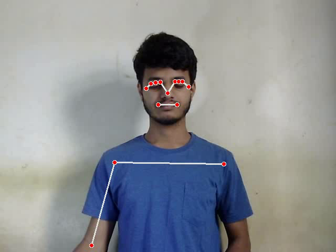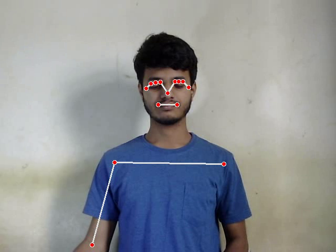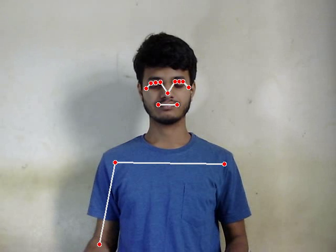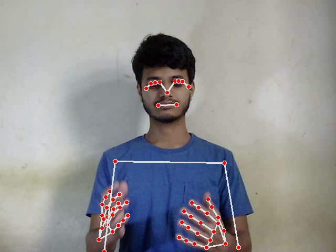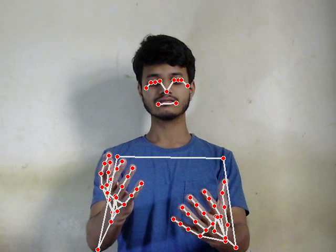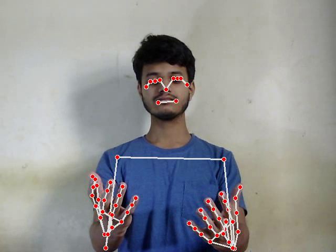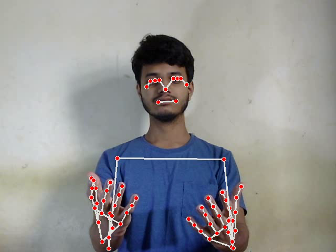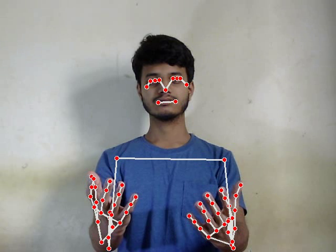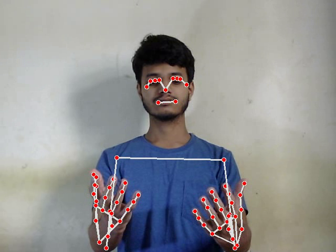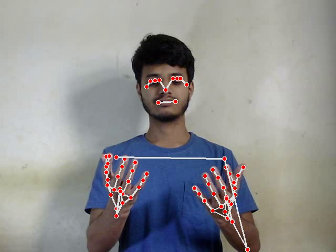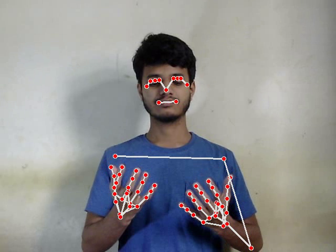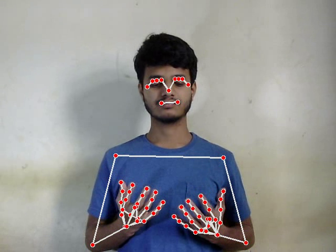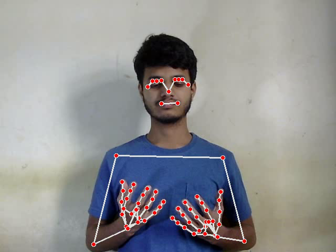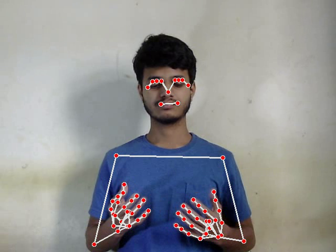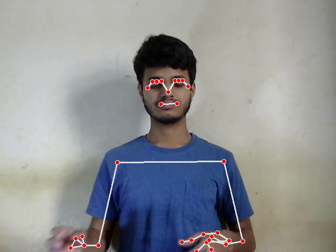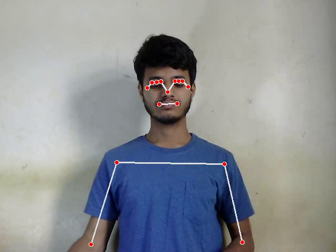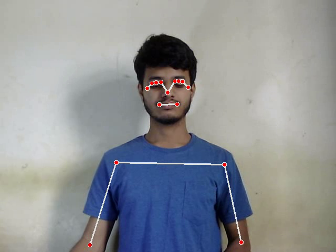want